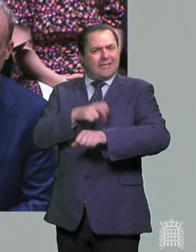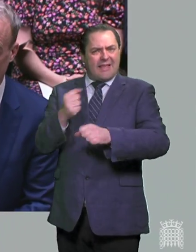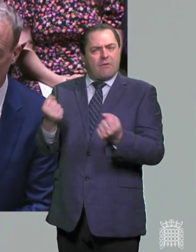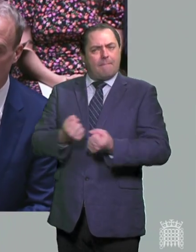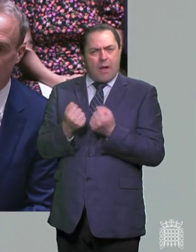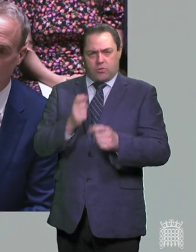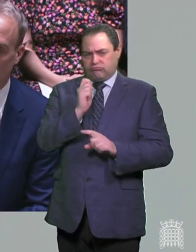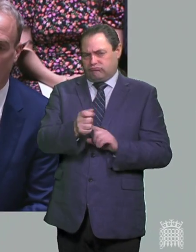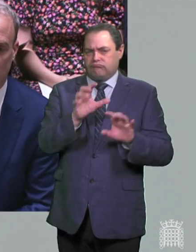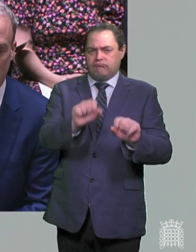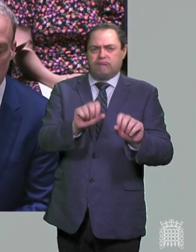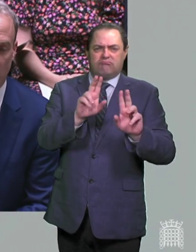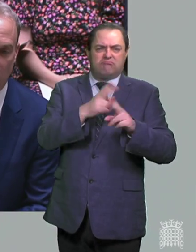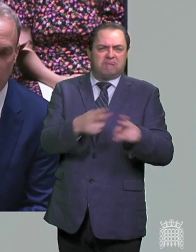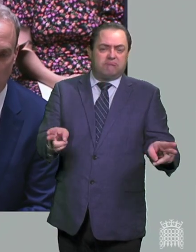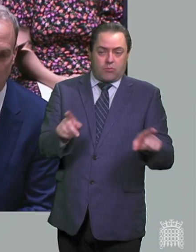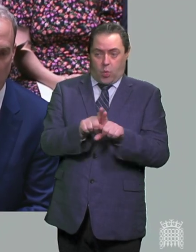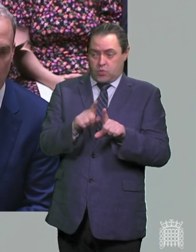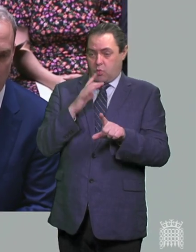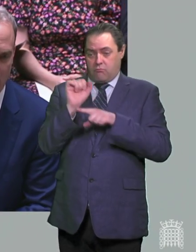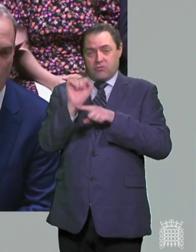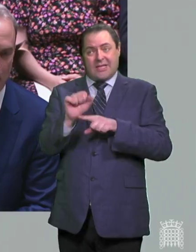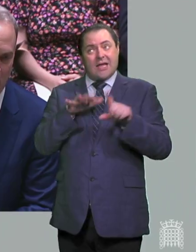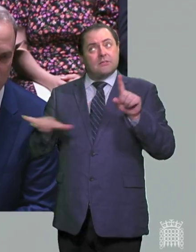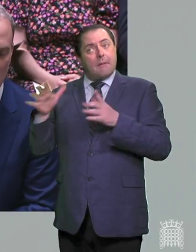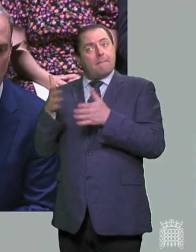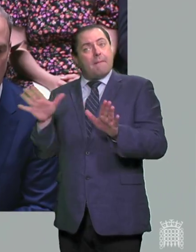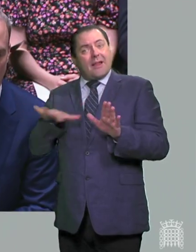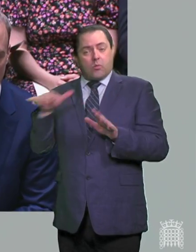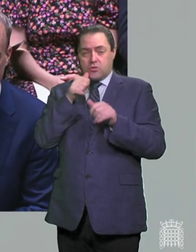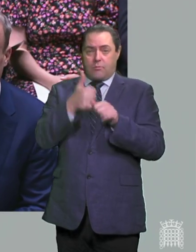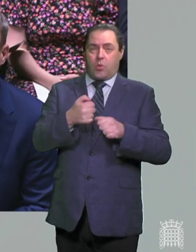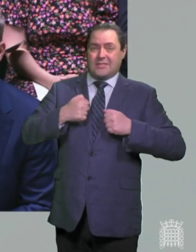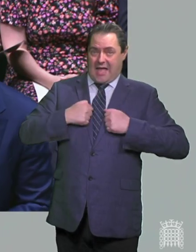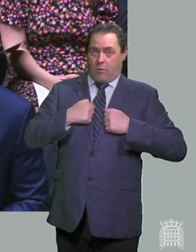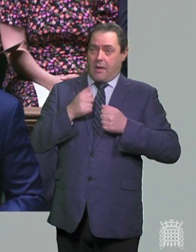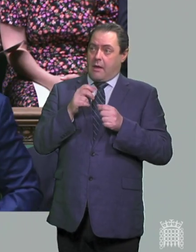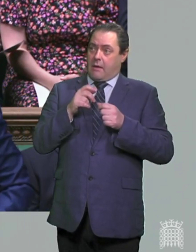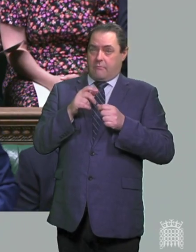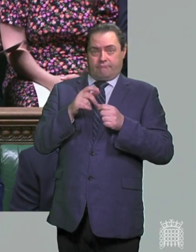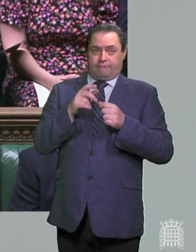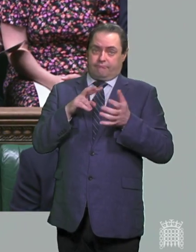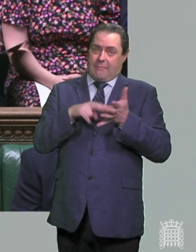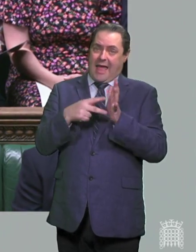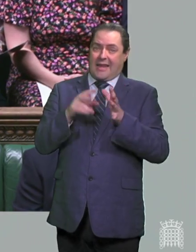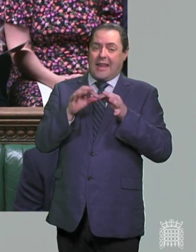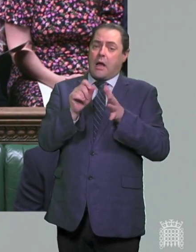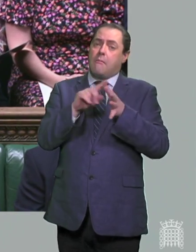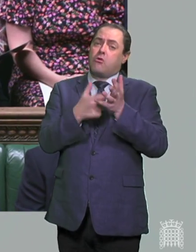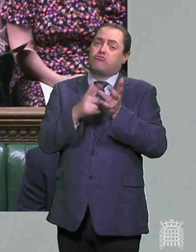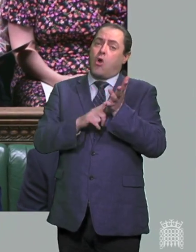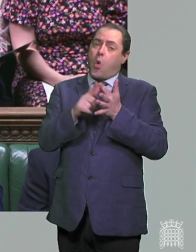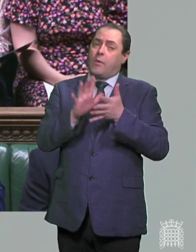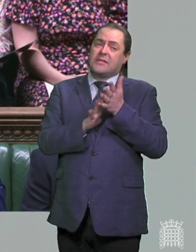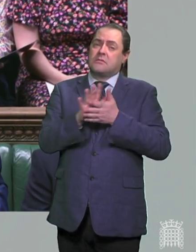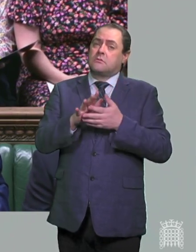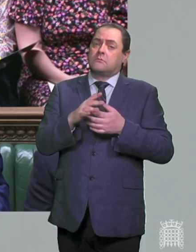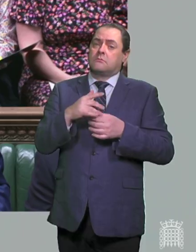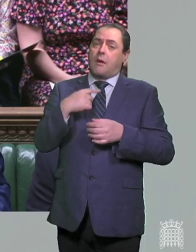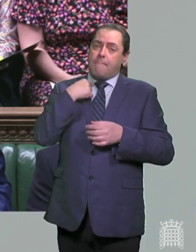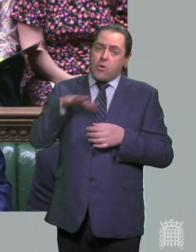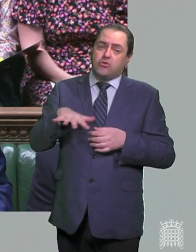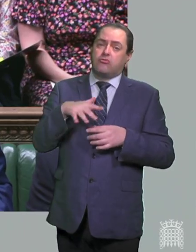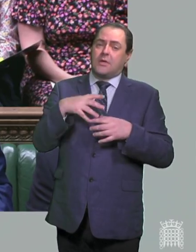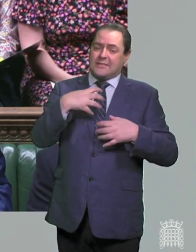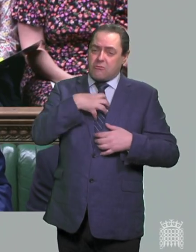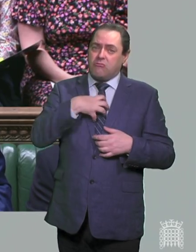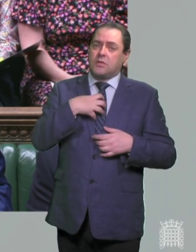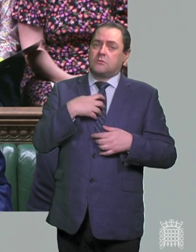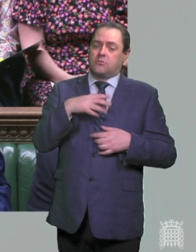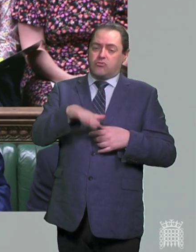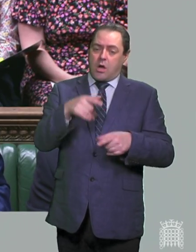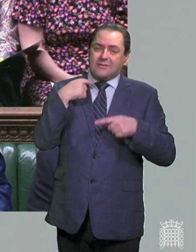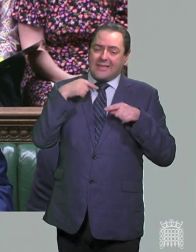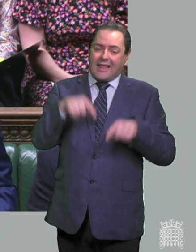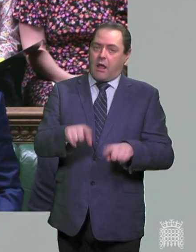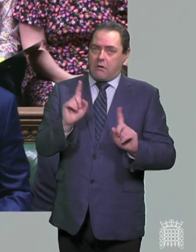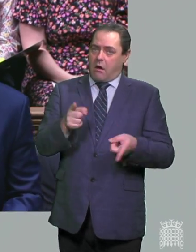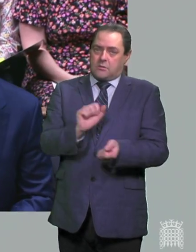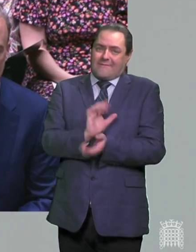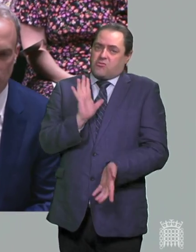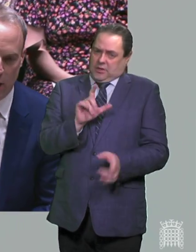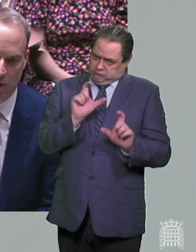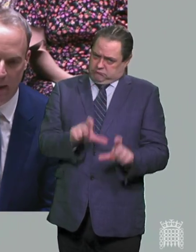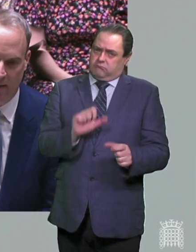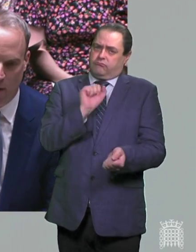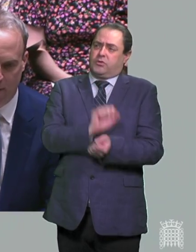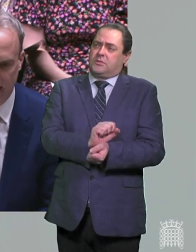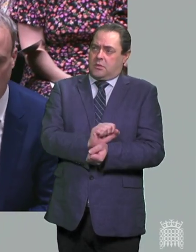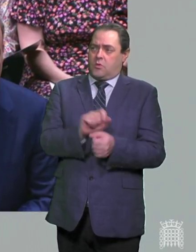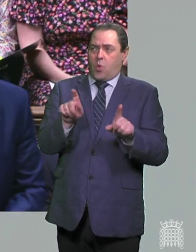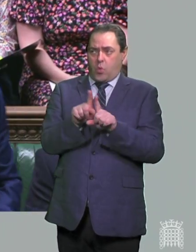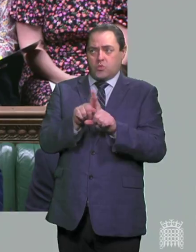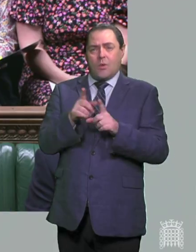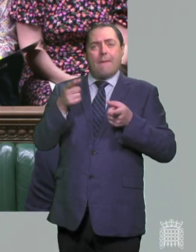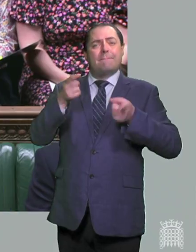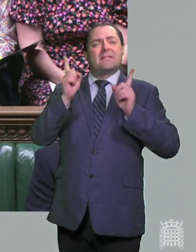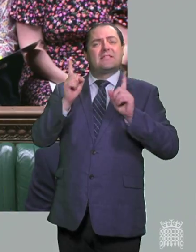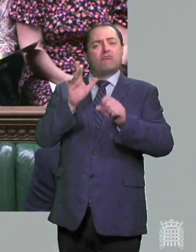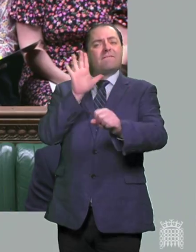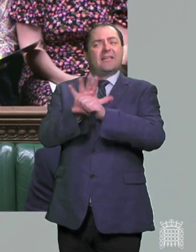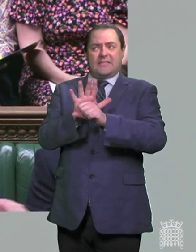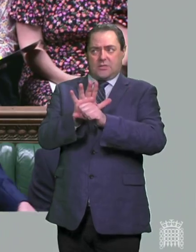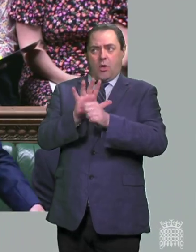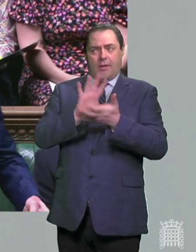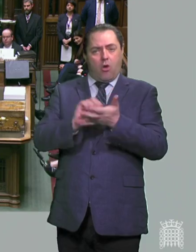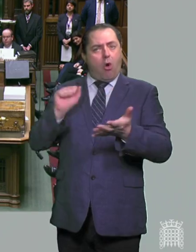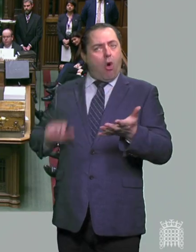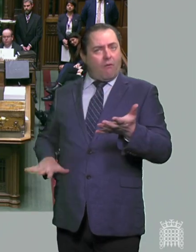If Labour really wants to protect the public, it will back our plans for parole reform to make sure that murderers, terrorists and child killers are not allowed out free to threaten other people, and reintroduce the ministerial veto that Labour took away.